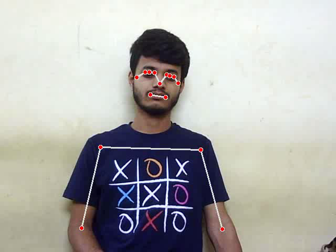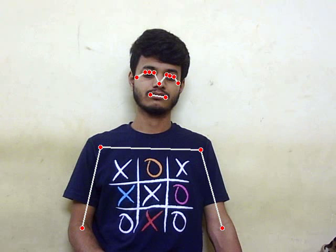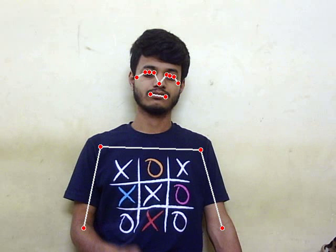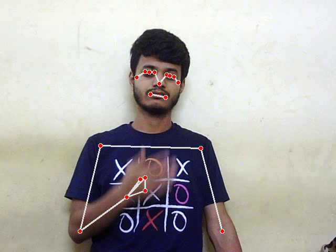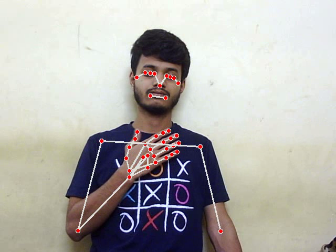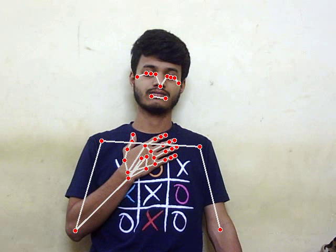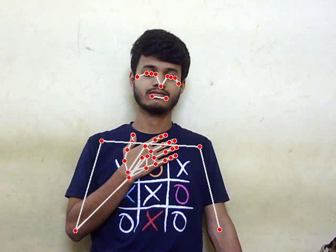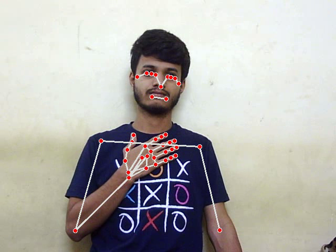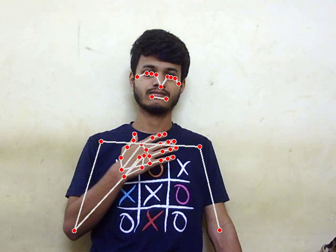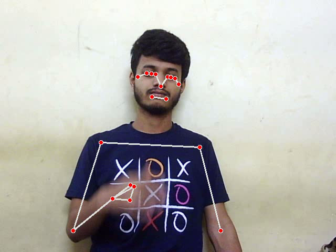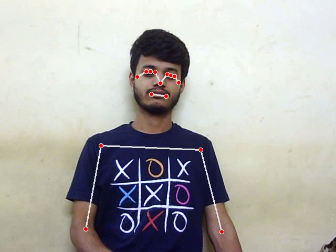my